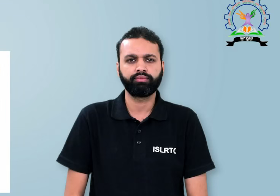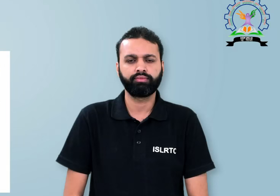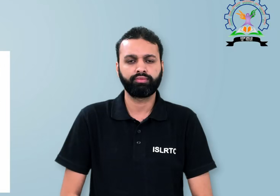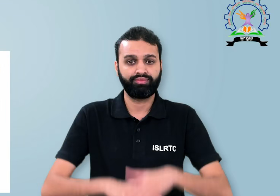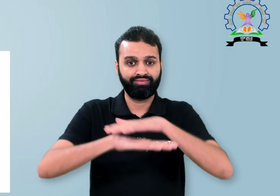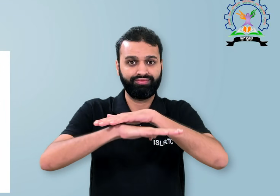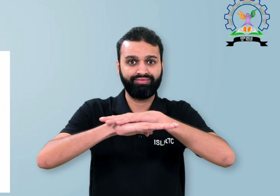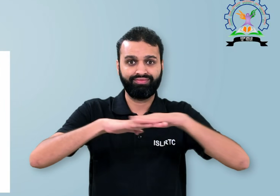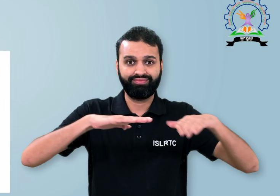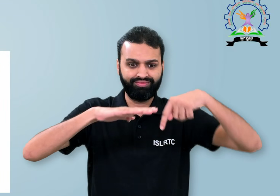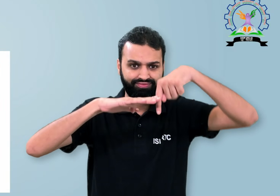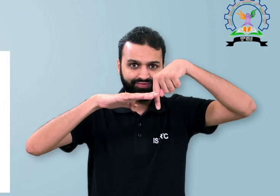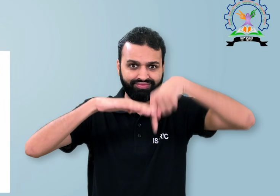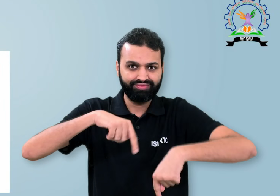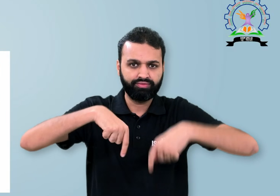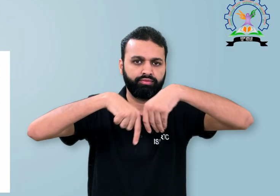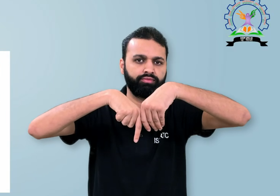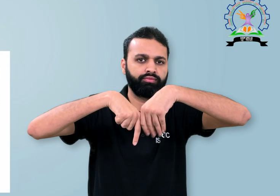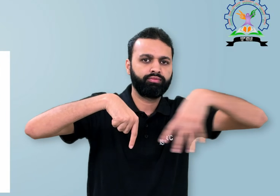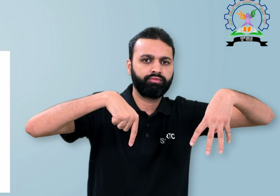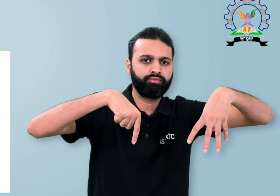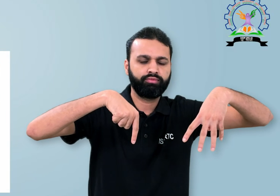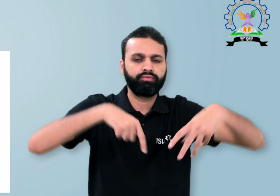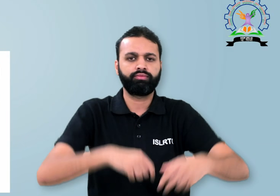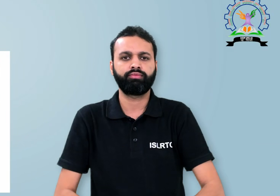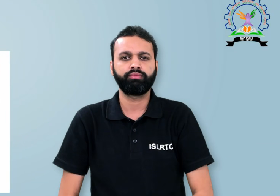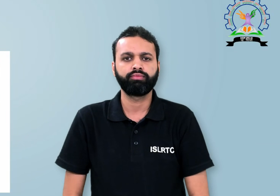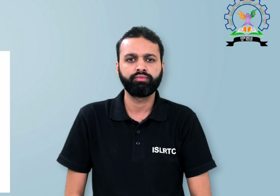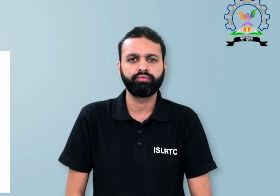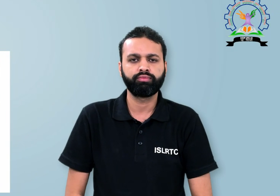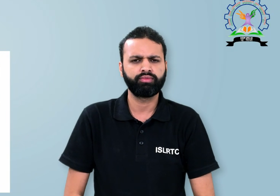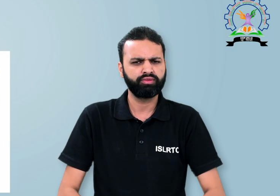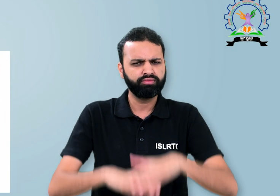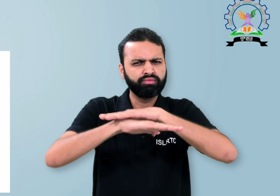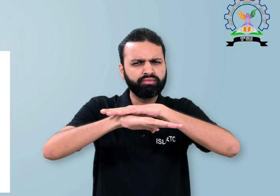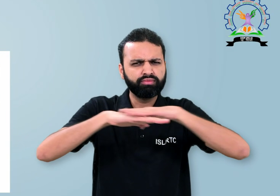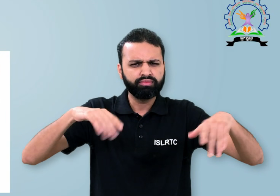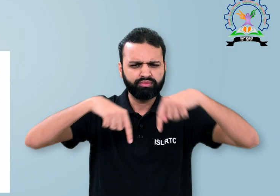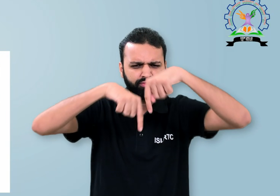Root Hairs